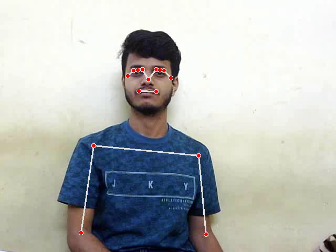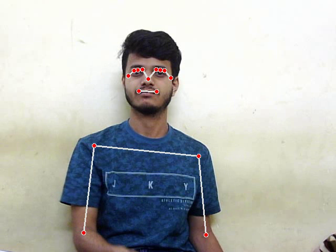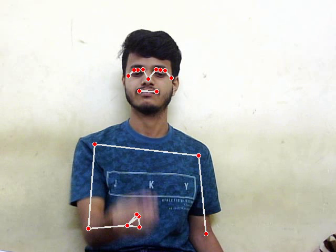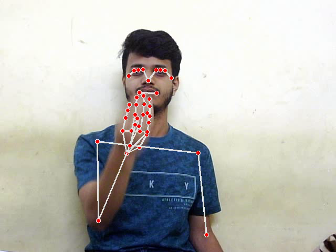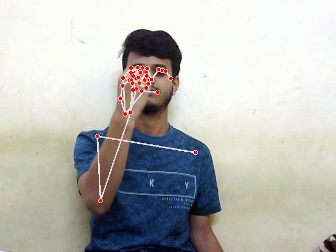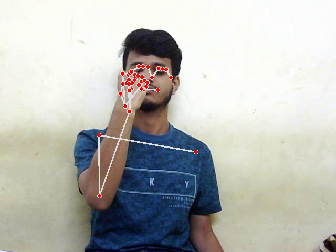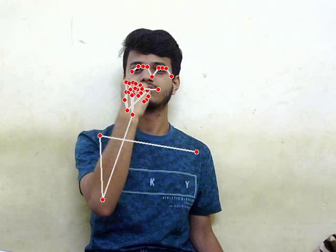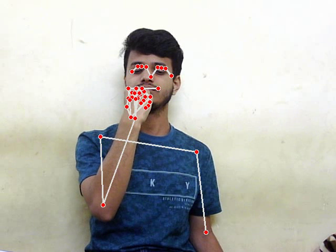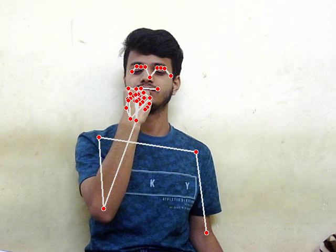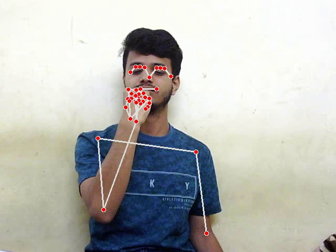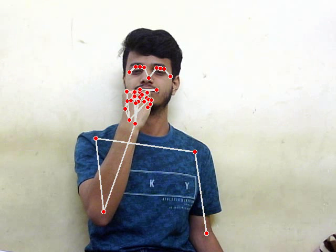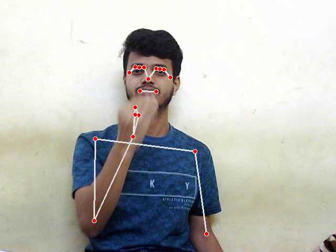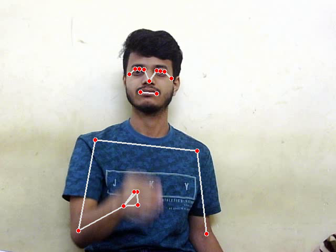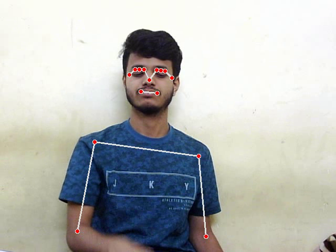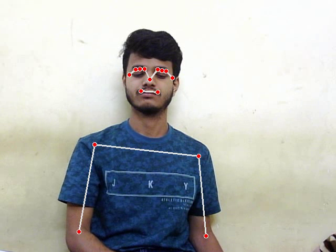eat